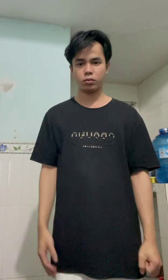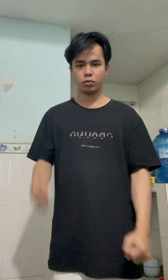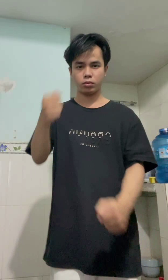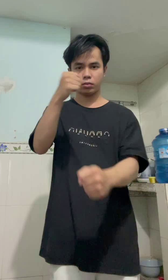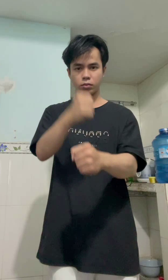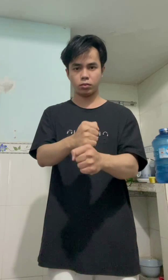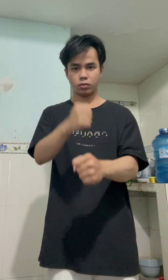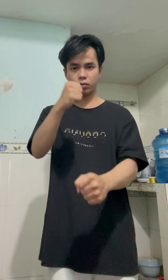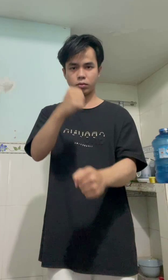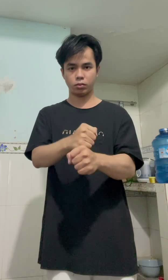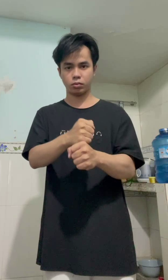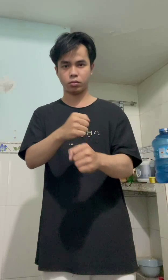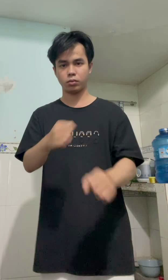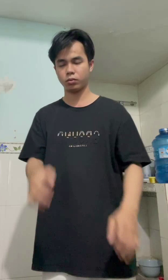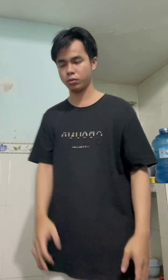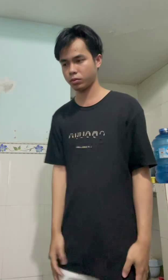cong viec